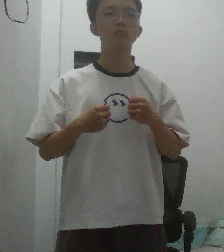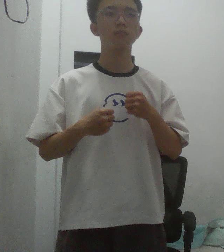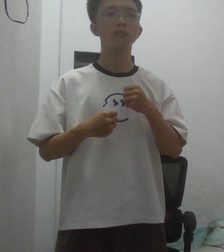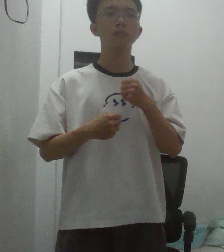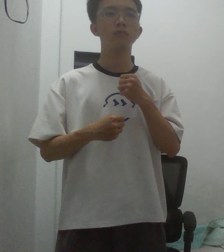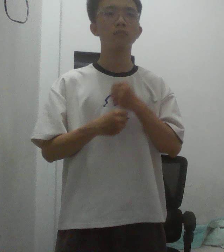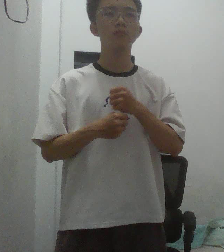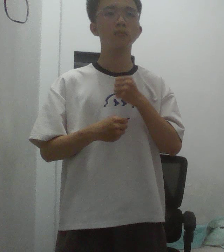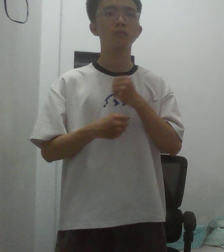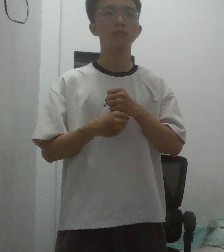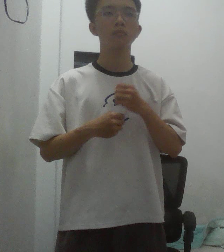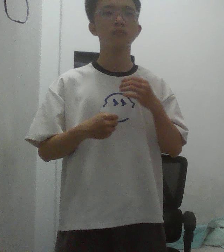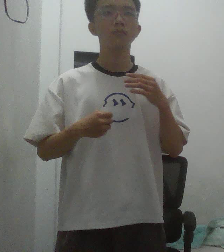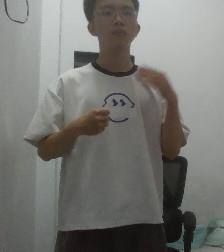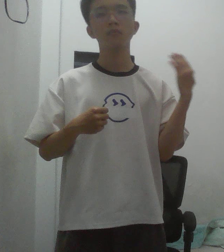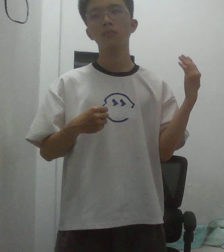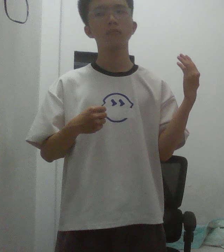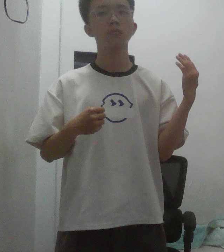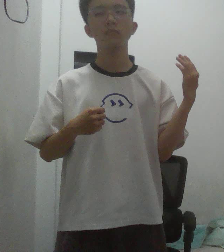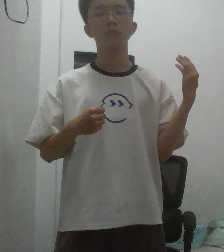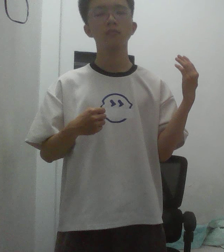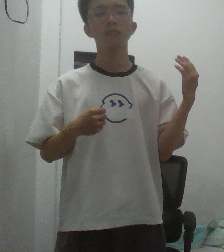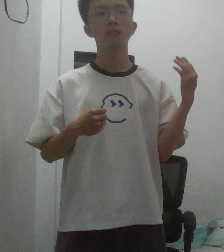that nghiep